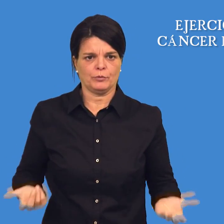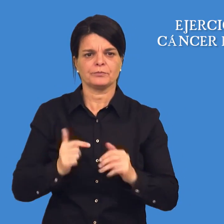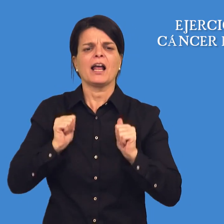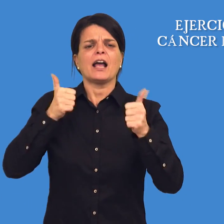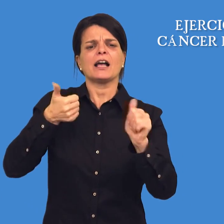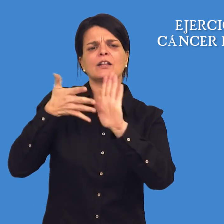empezar